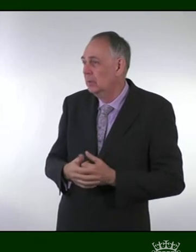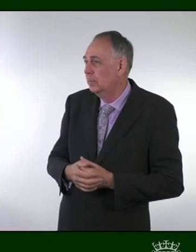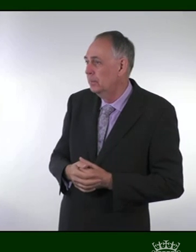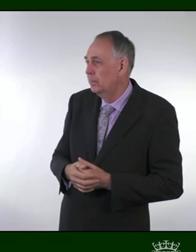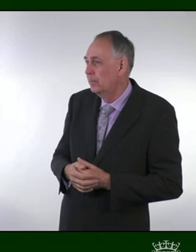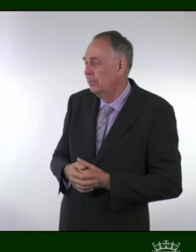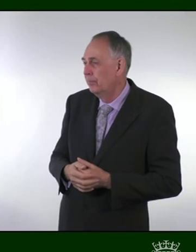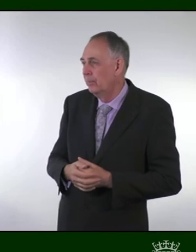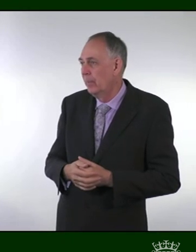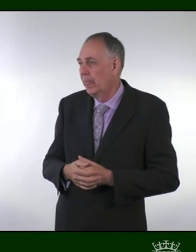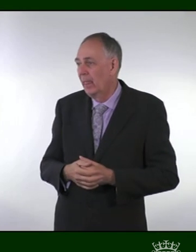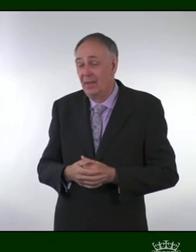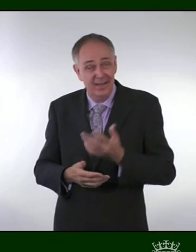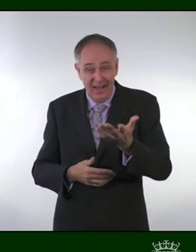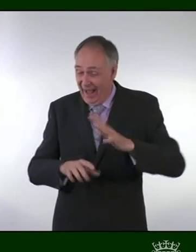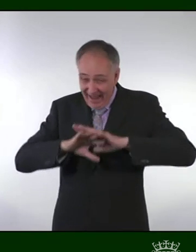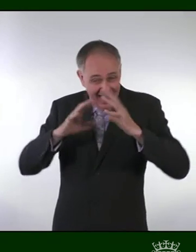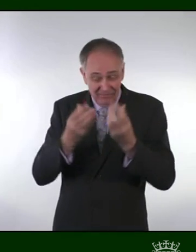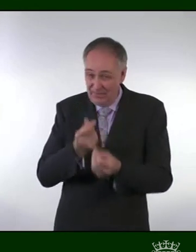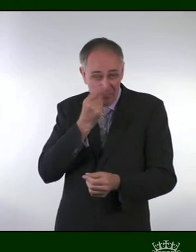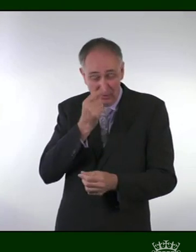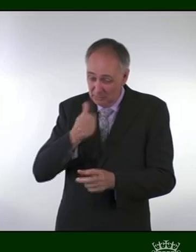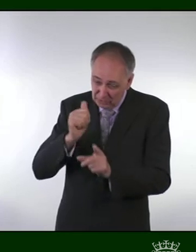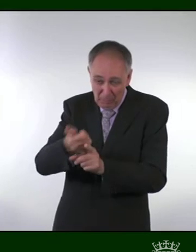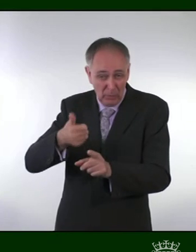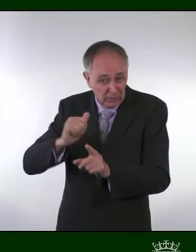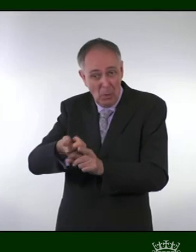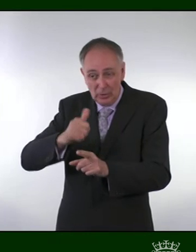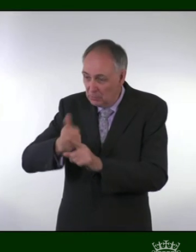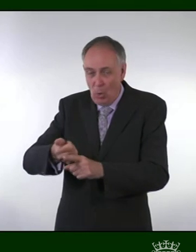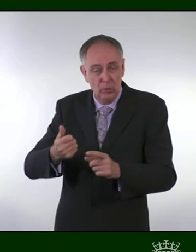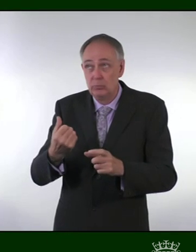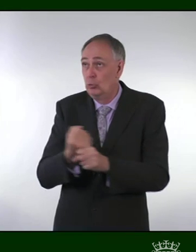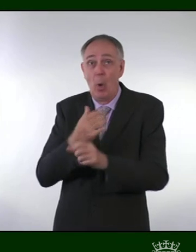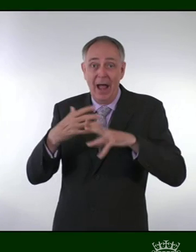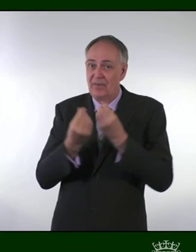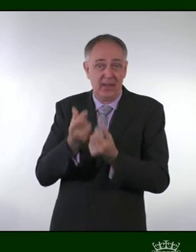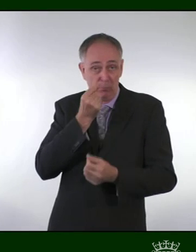It is not only the kitchen sink, but every part of the kitchen.